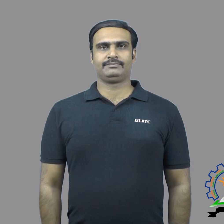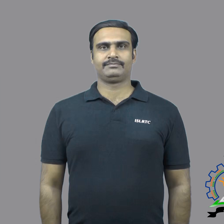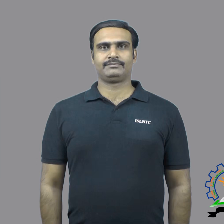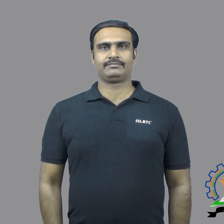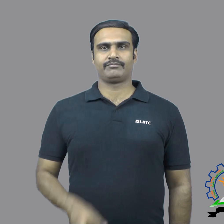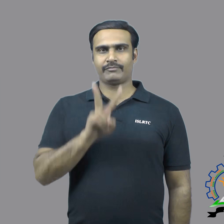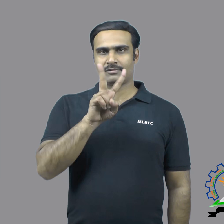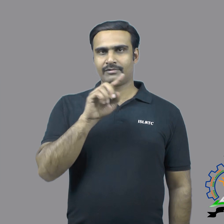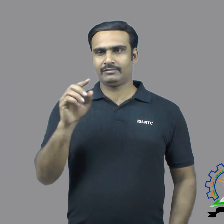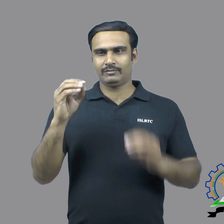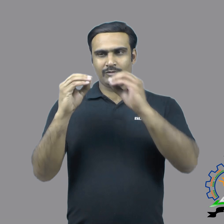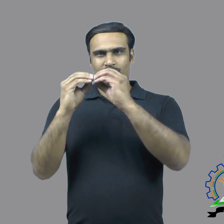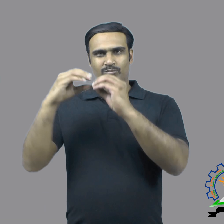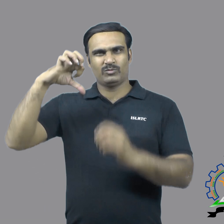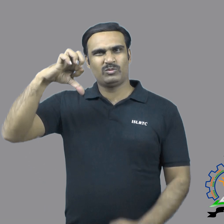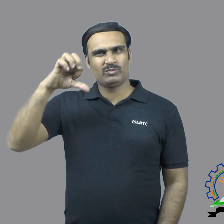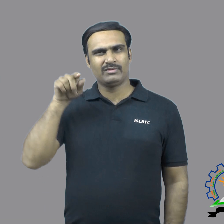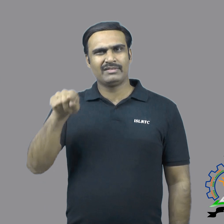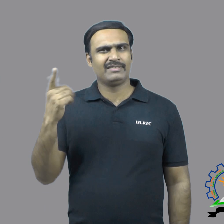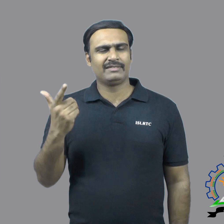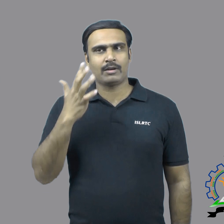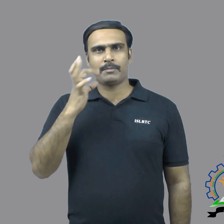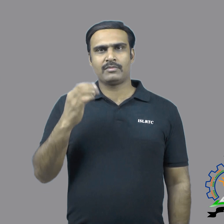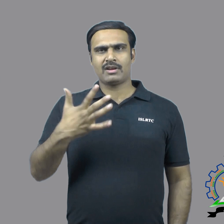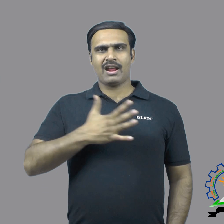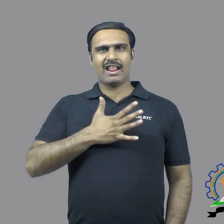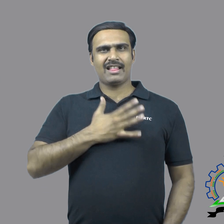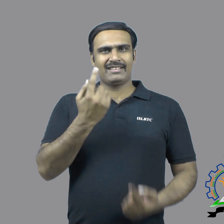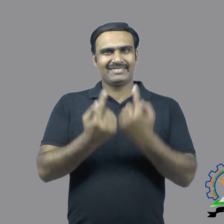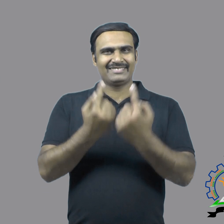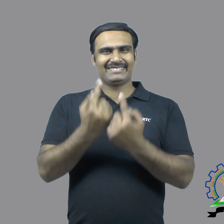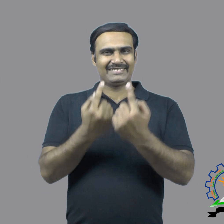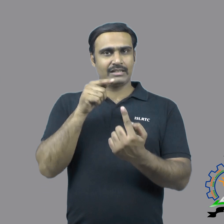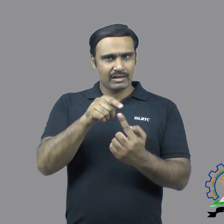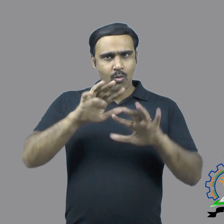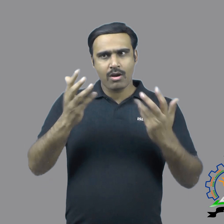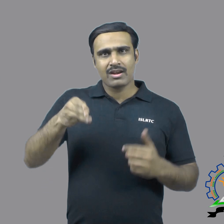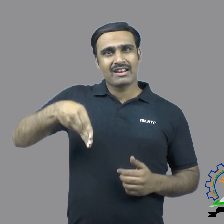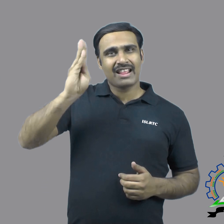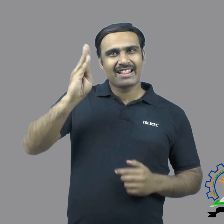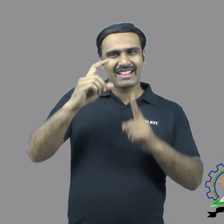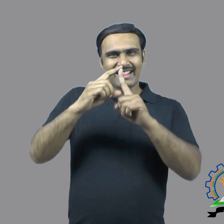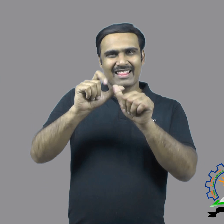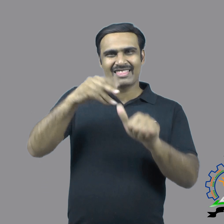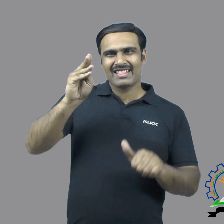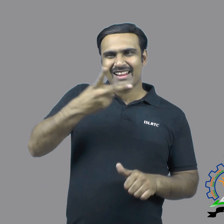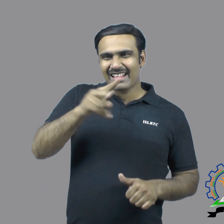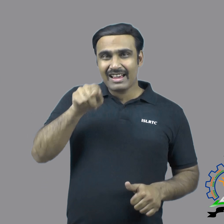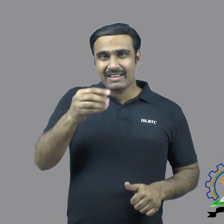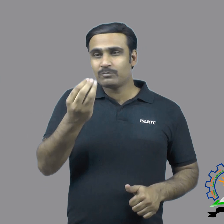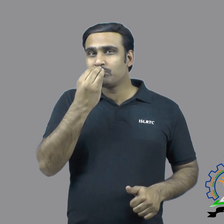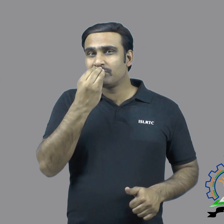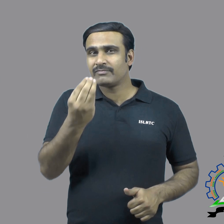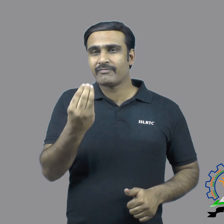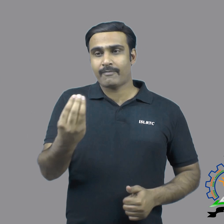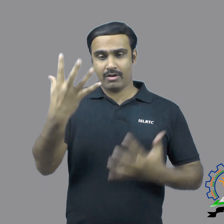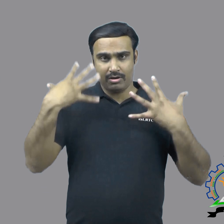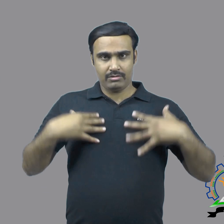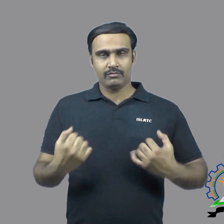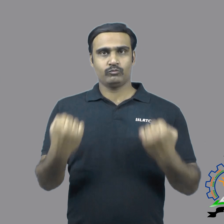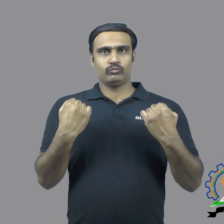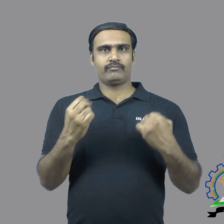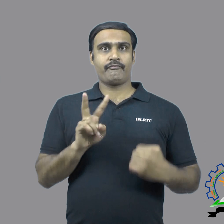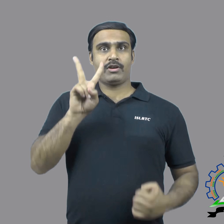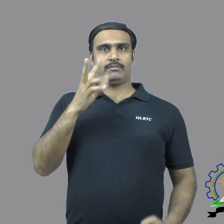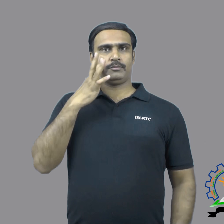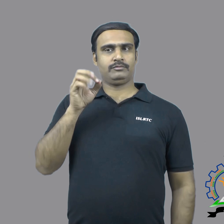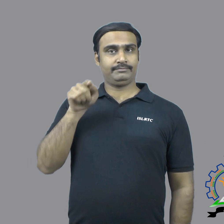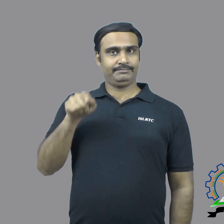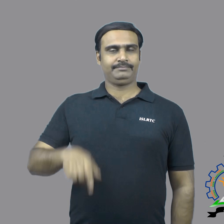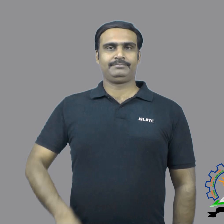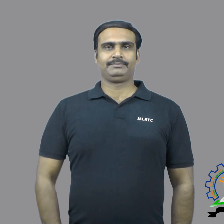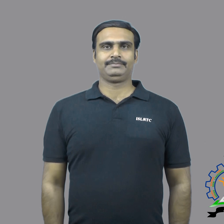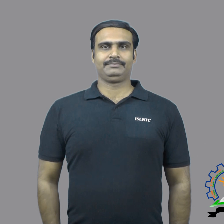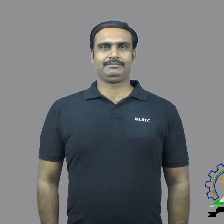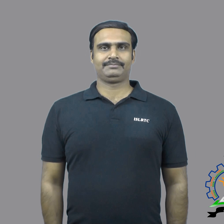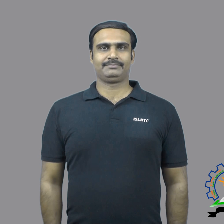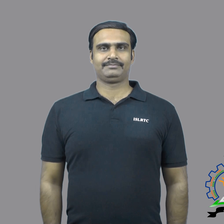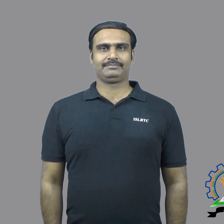Vitamin B9